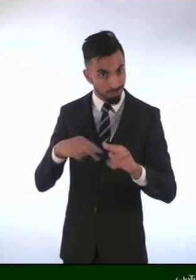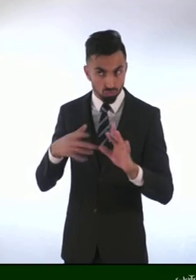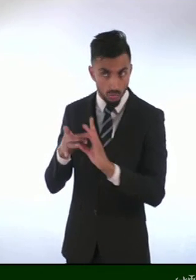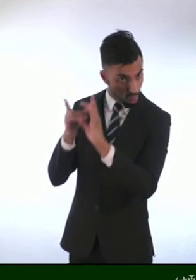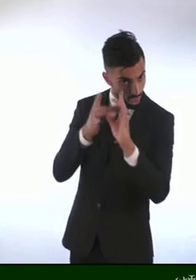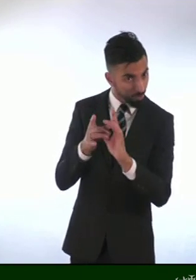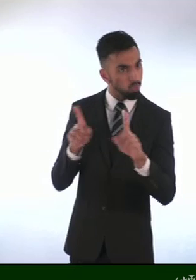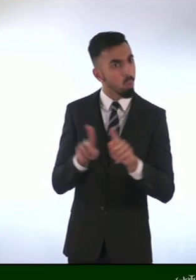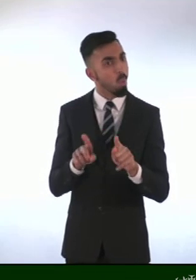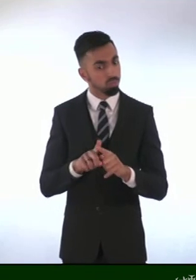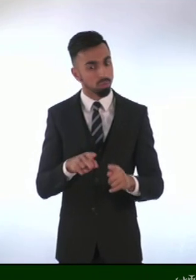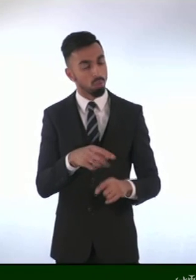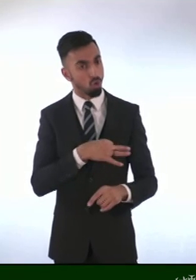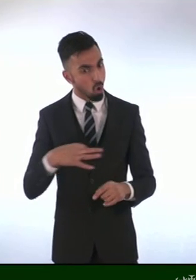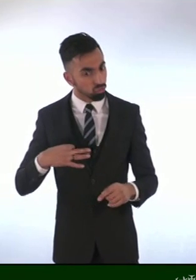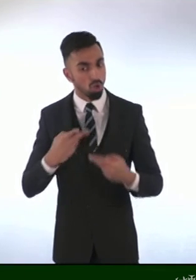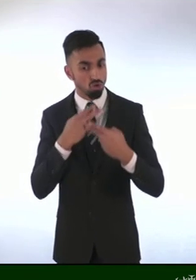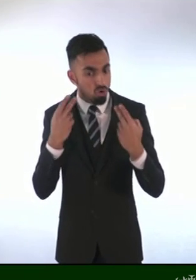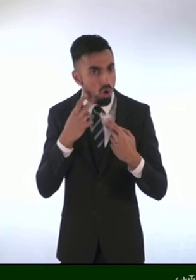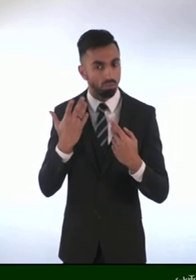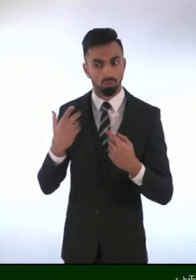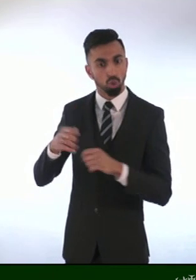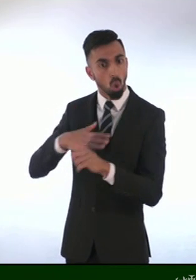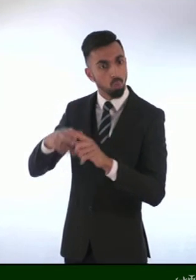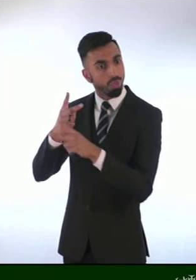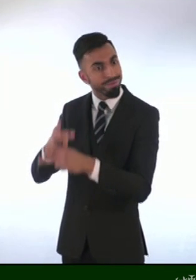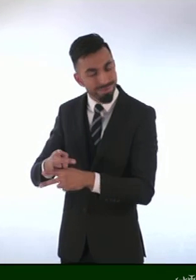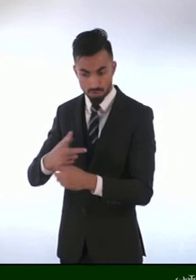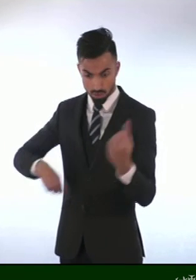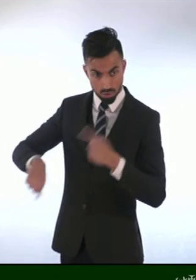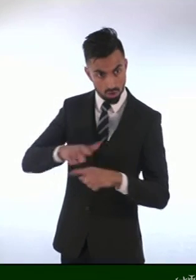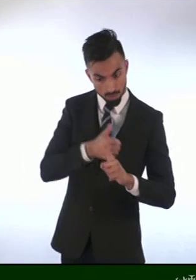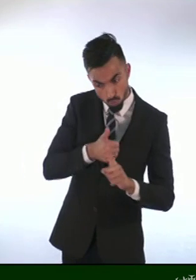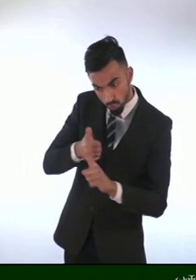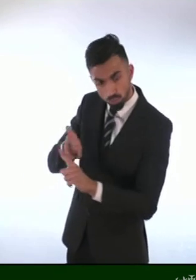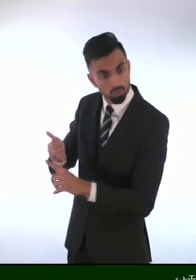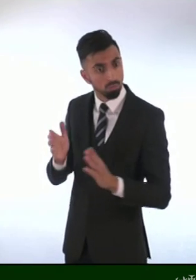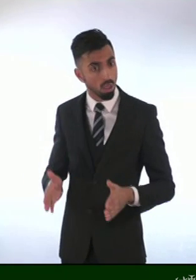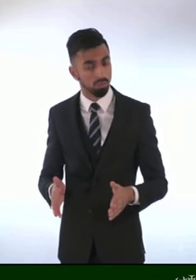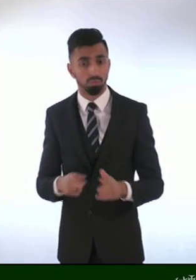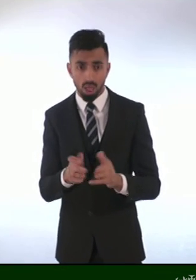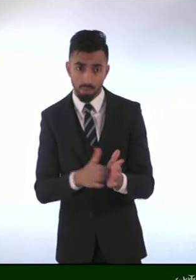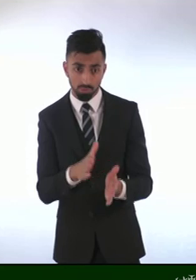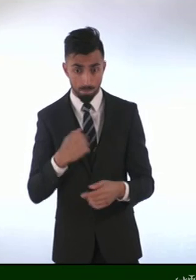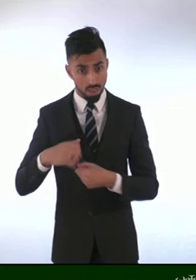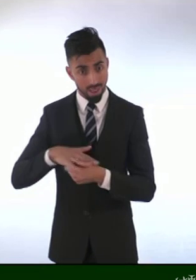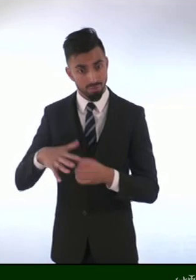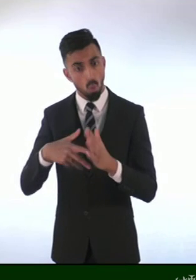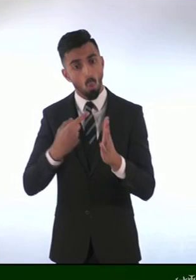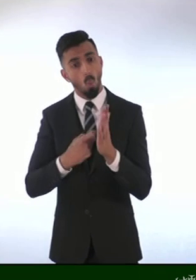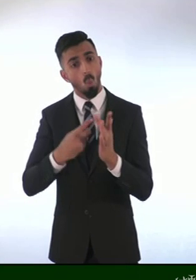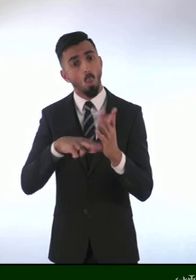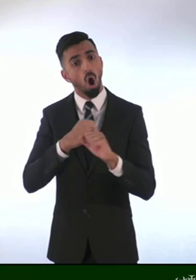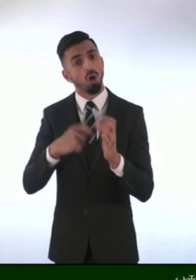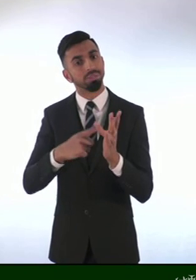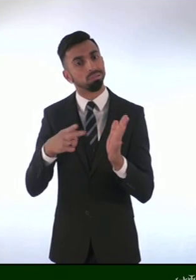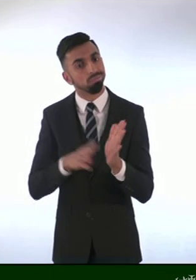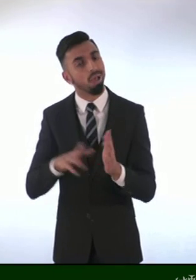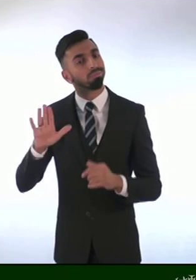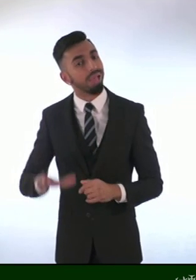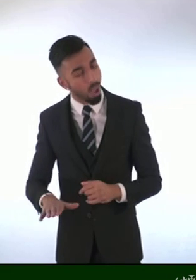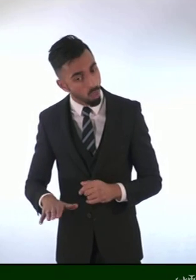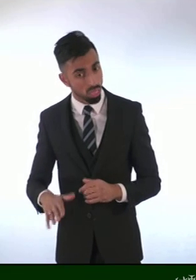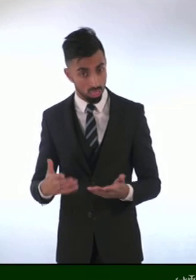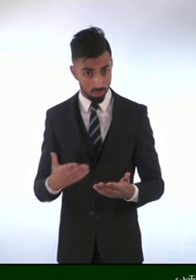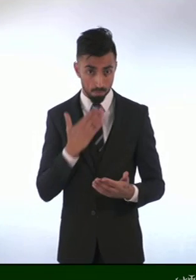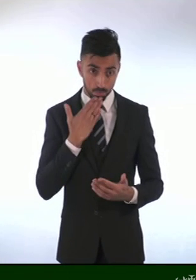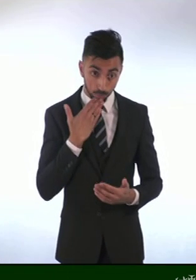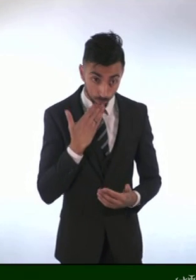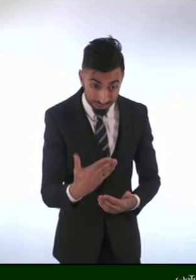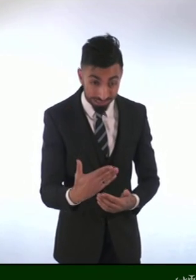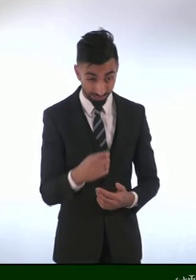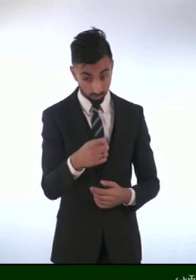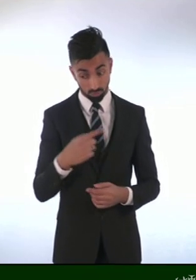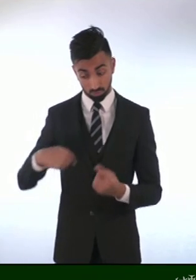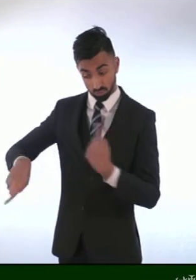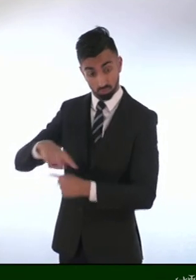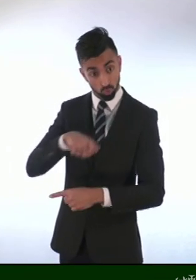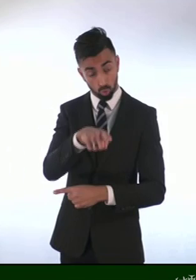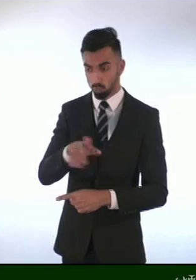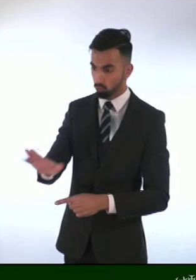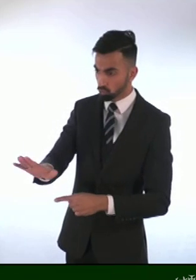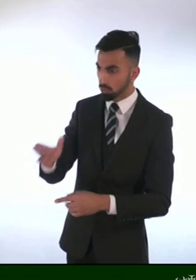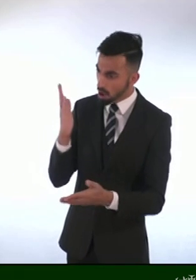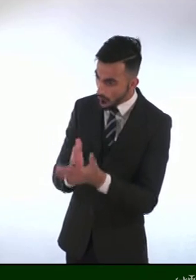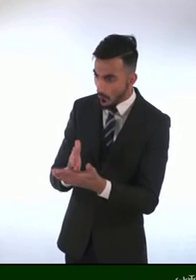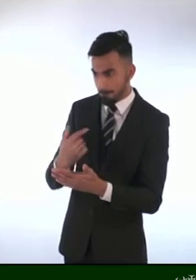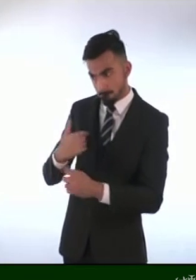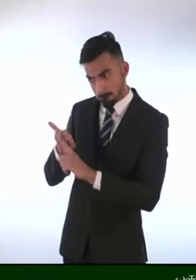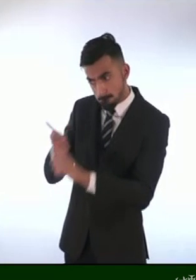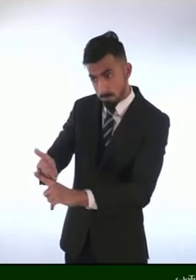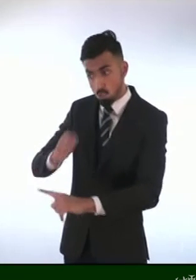Can the Prime Minister assure me, and my constituents watching and listening in Warrington South, that the Government will do all they can to save lives, protect frontline NHS staff and keep the most vulnerable people in our society safe?